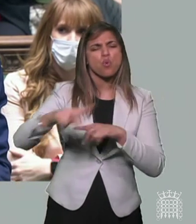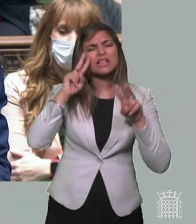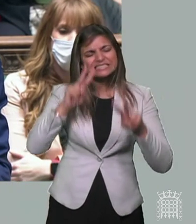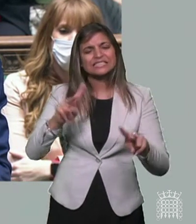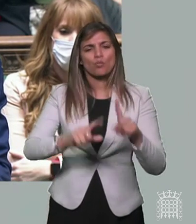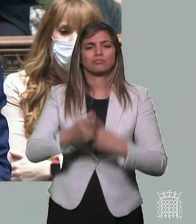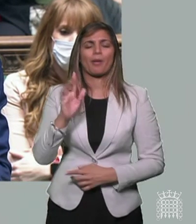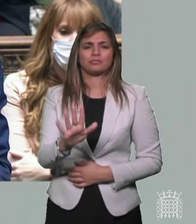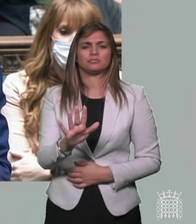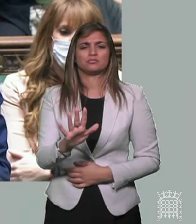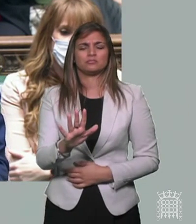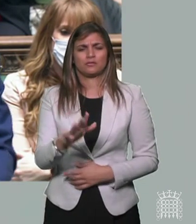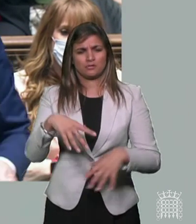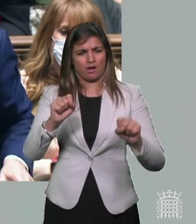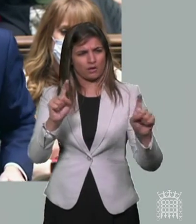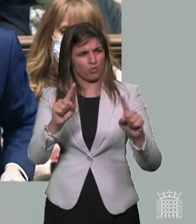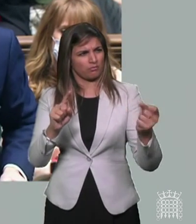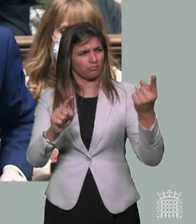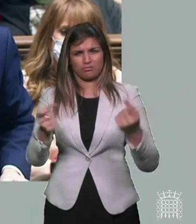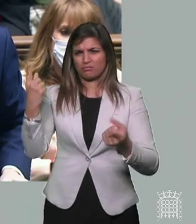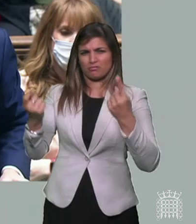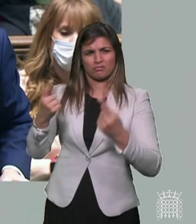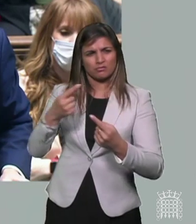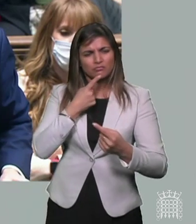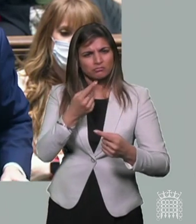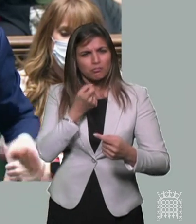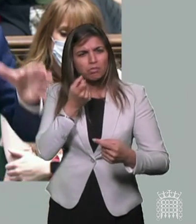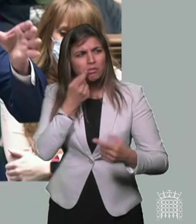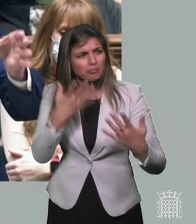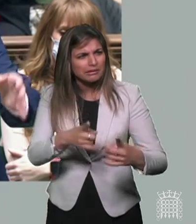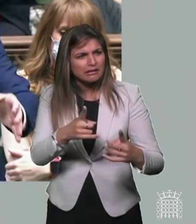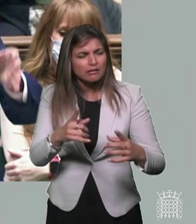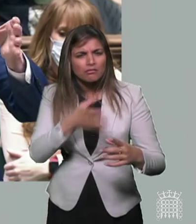It started with reports of boozy parties in Downing Street during lockdown.